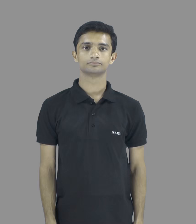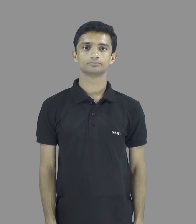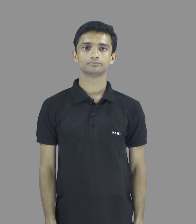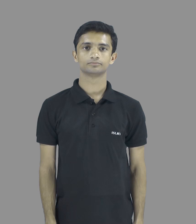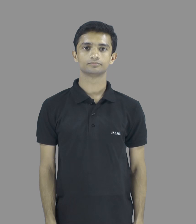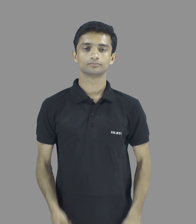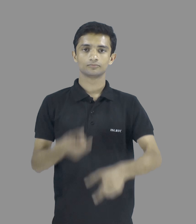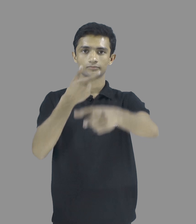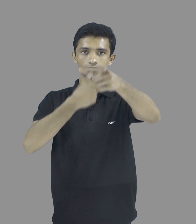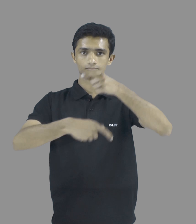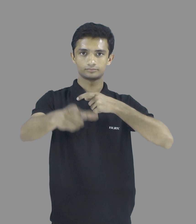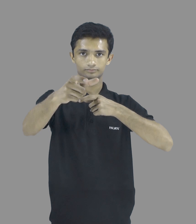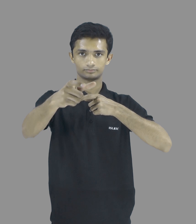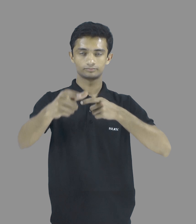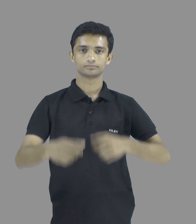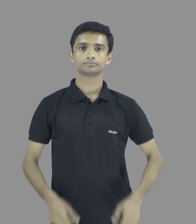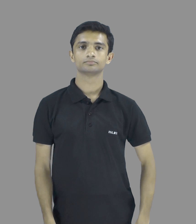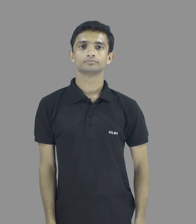Exchange Swap Transaction